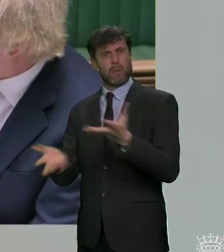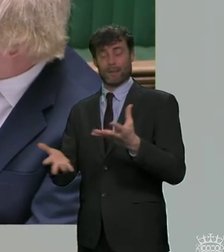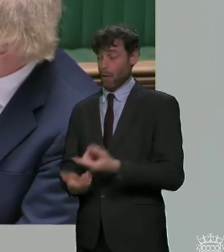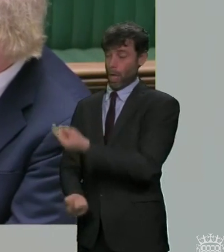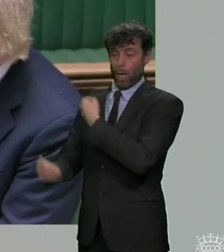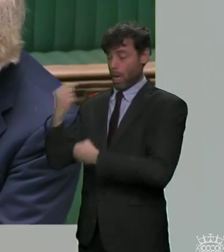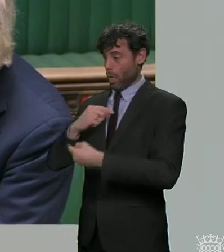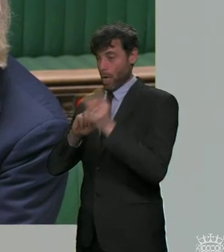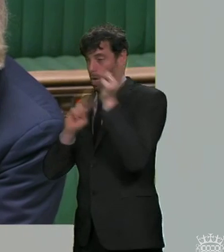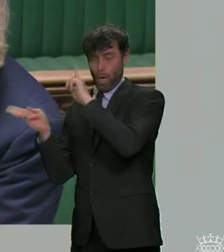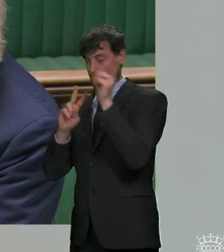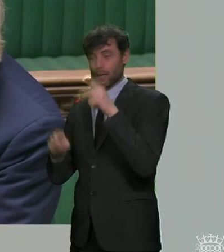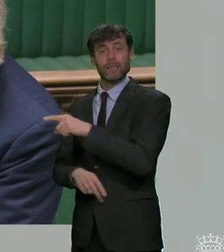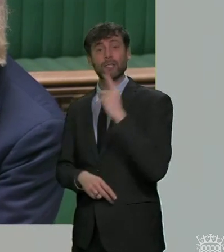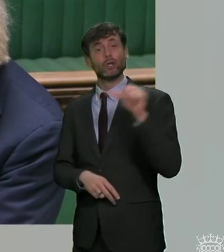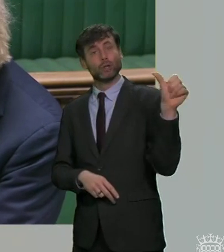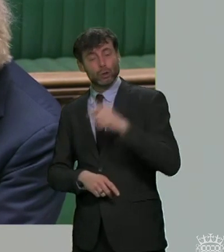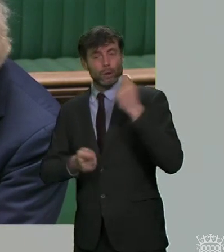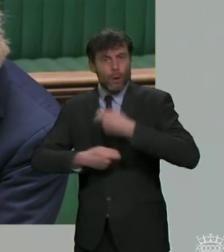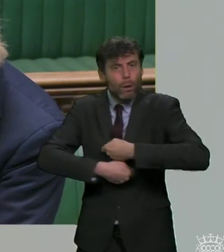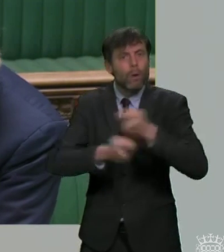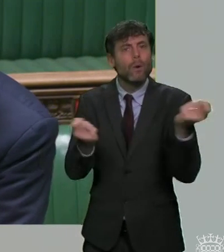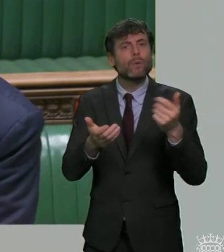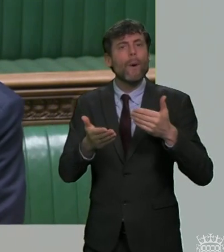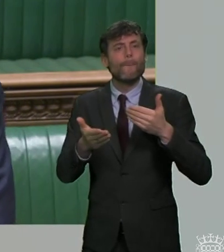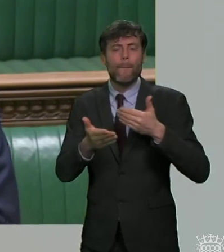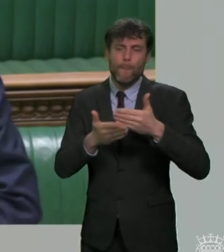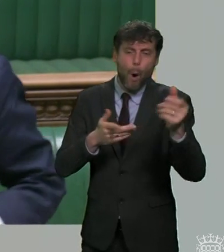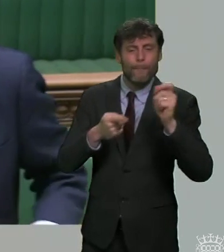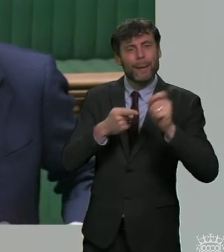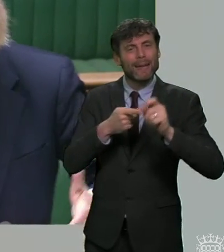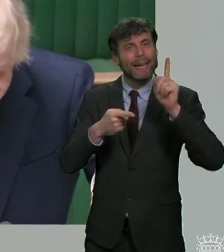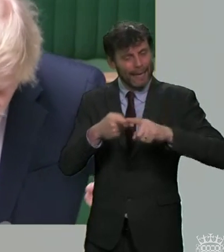One week he calls for a faster roll-out of PPE, and the next week he is saying that we spent too much.